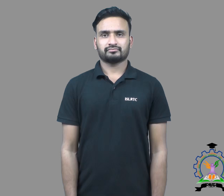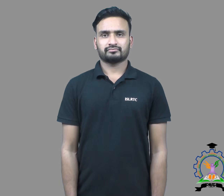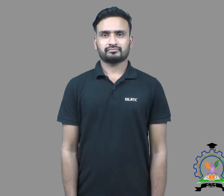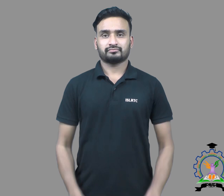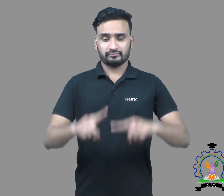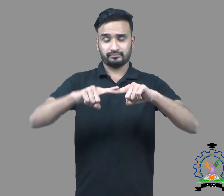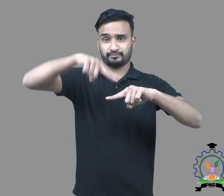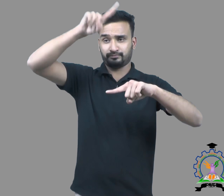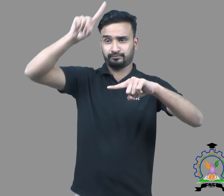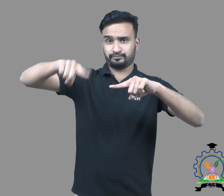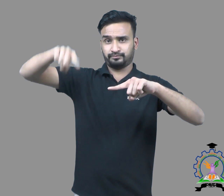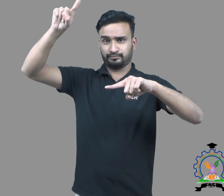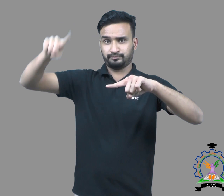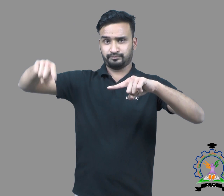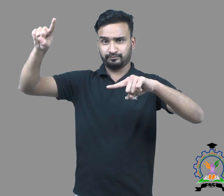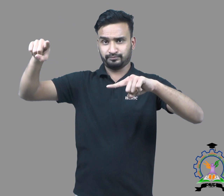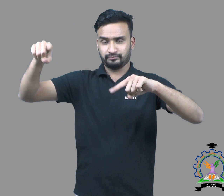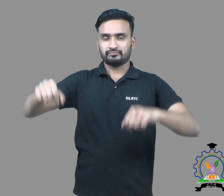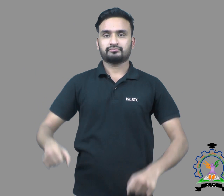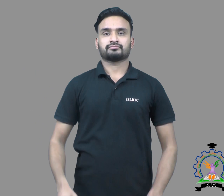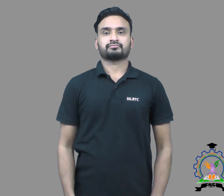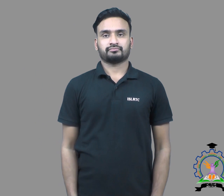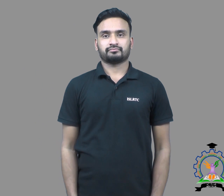Waveform